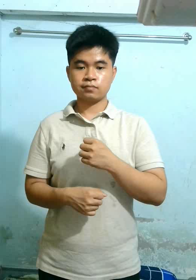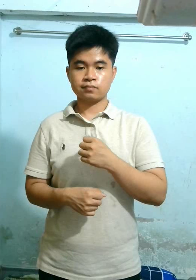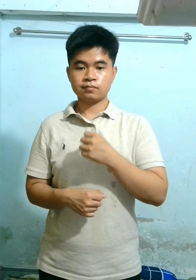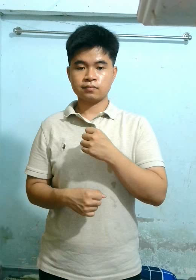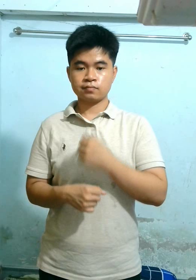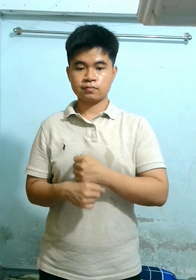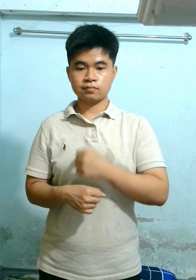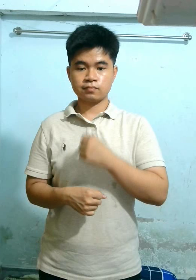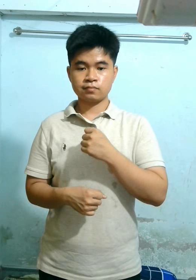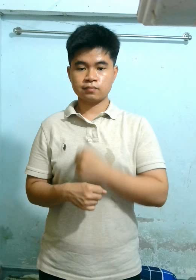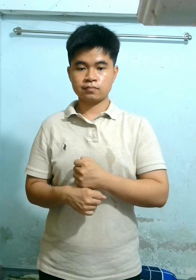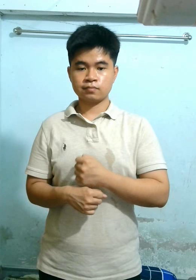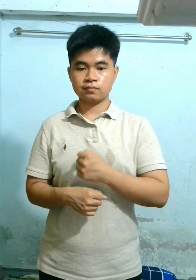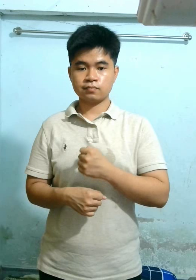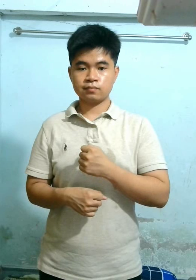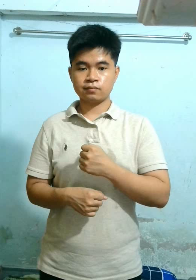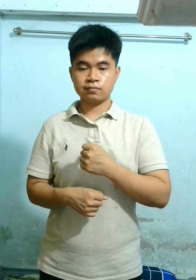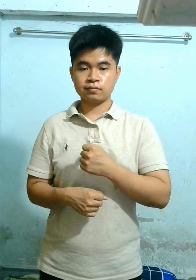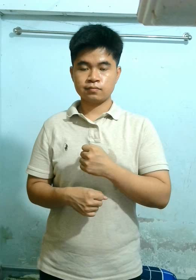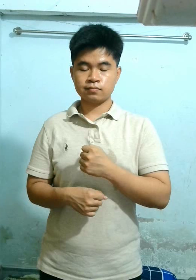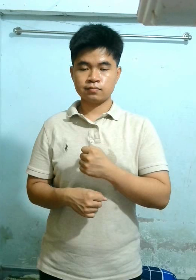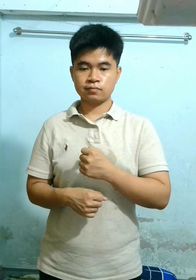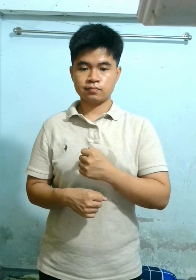cong viec